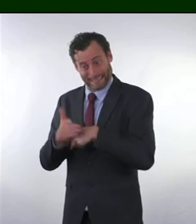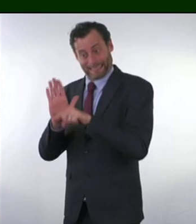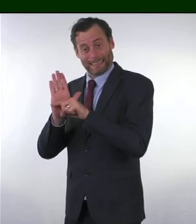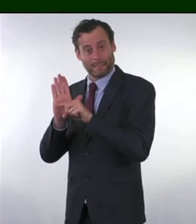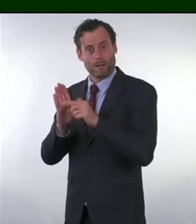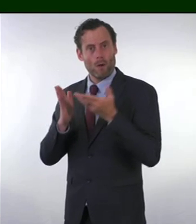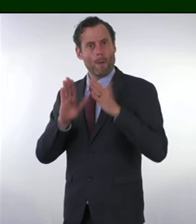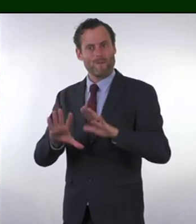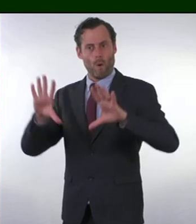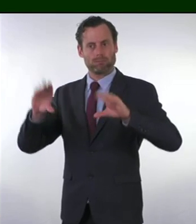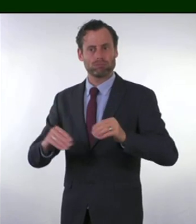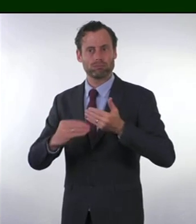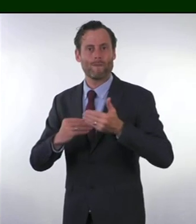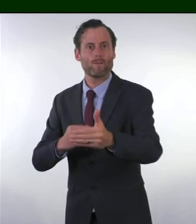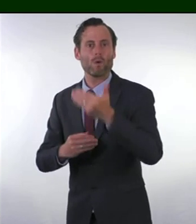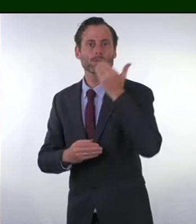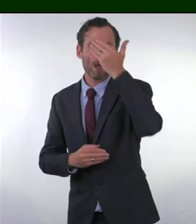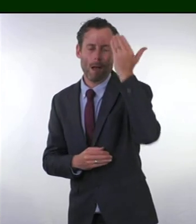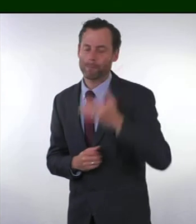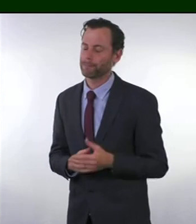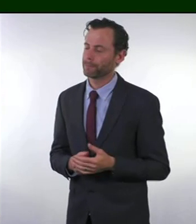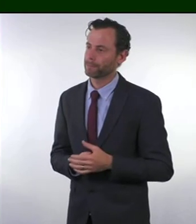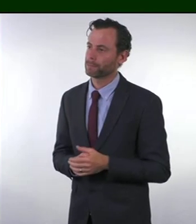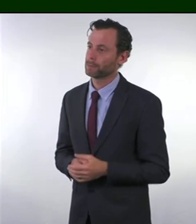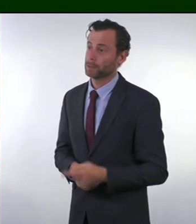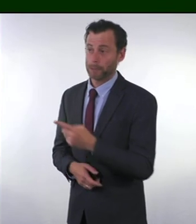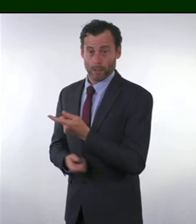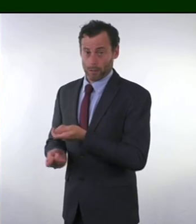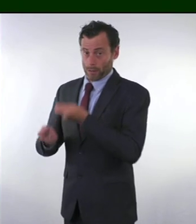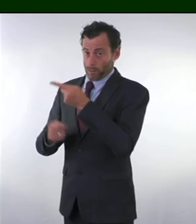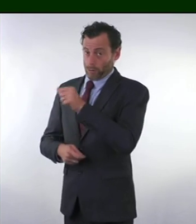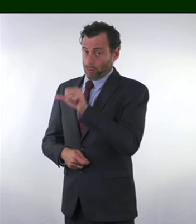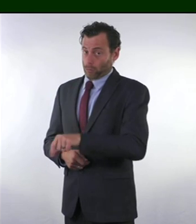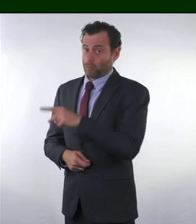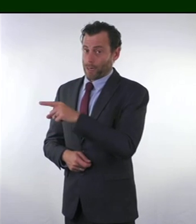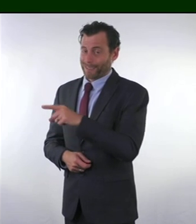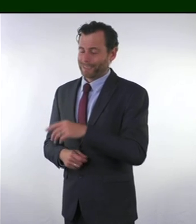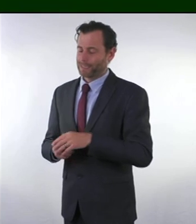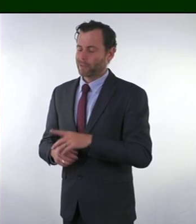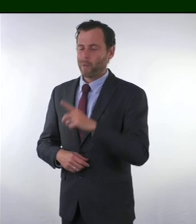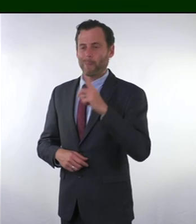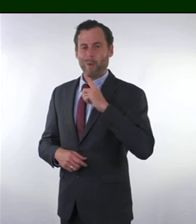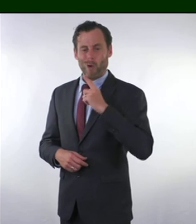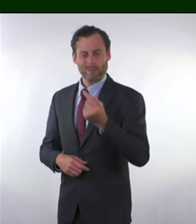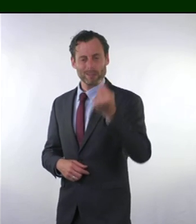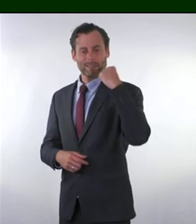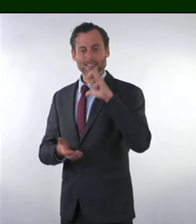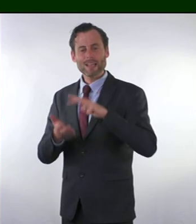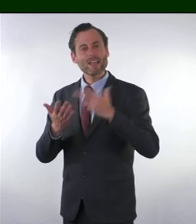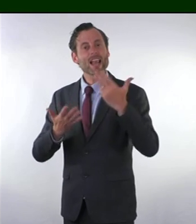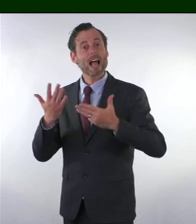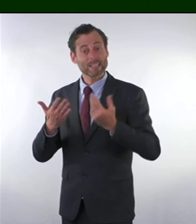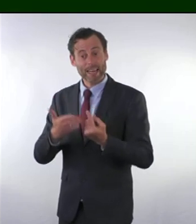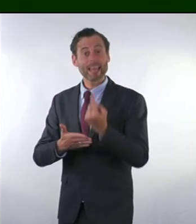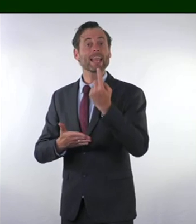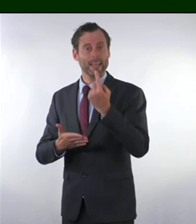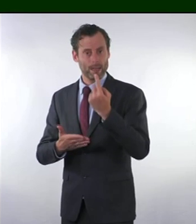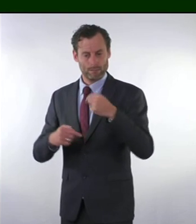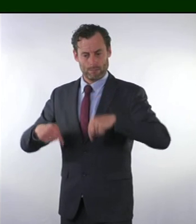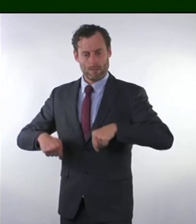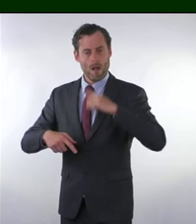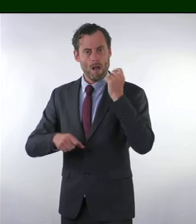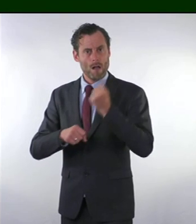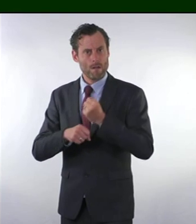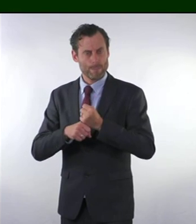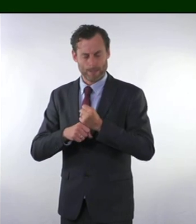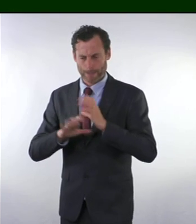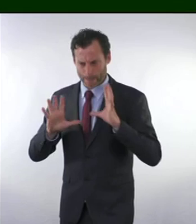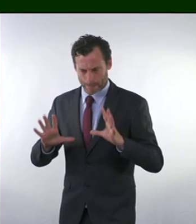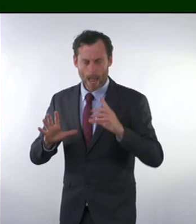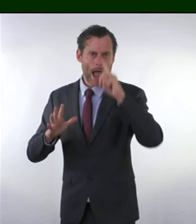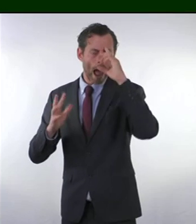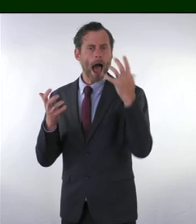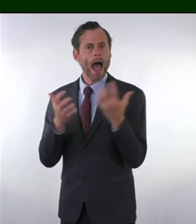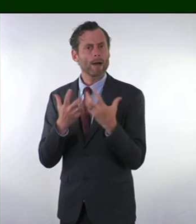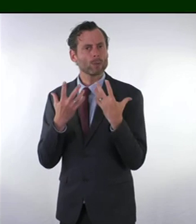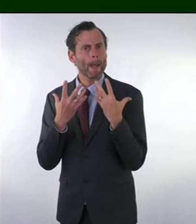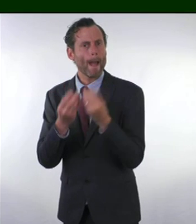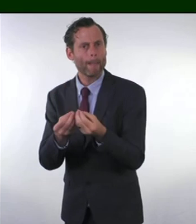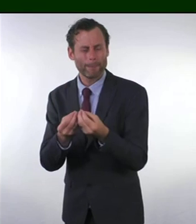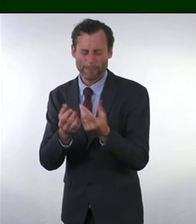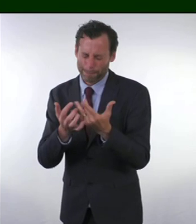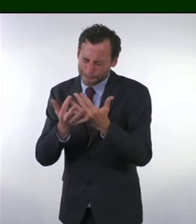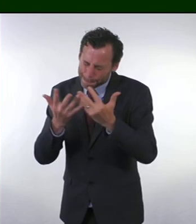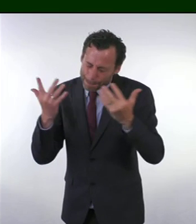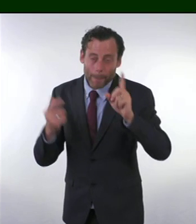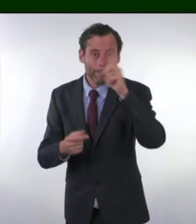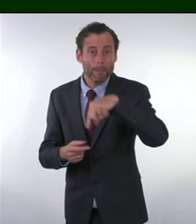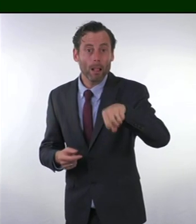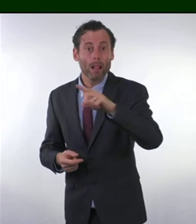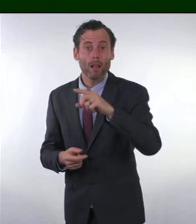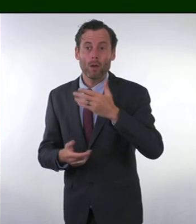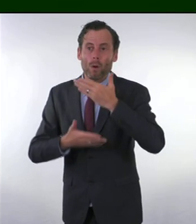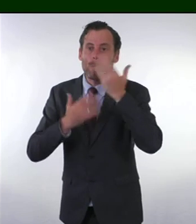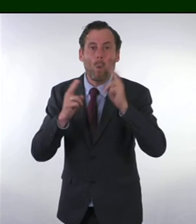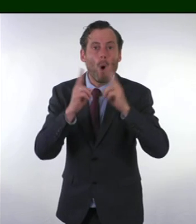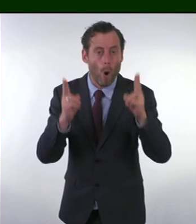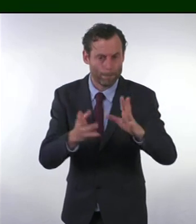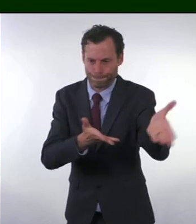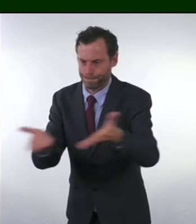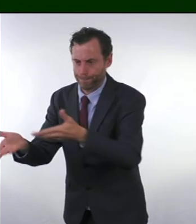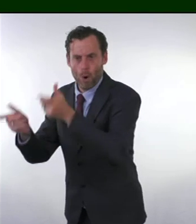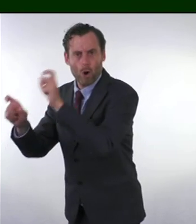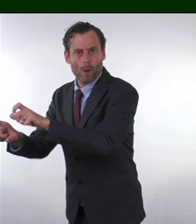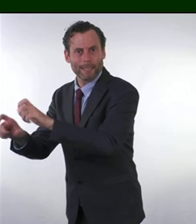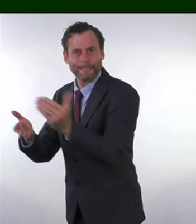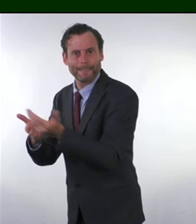I am grateful to the honourable Lady. She is right to draw attention to one of the most remarkable features of the covid crisis, which was the way that the country and the Government were able to help thousands and thousands of homeless people to find accommodation.